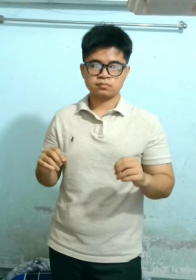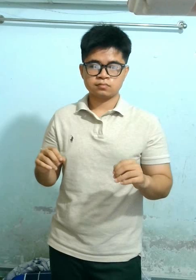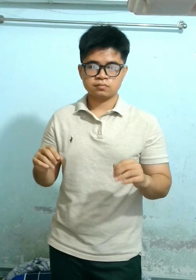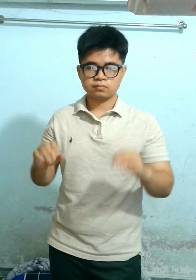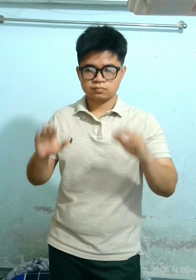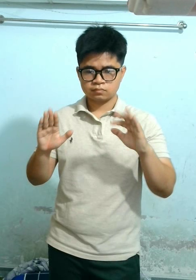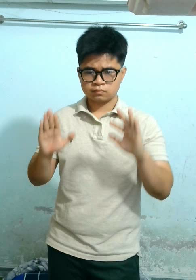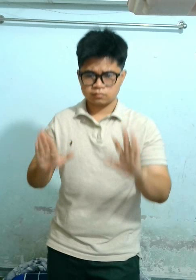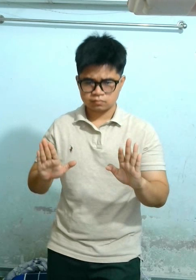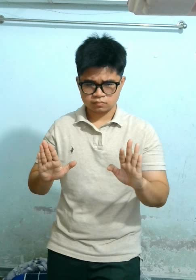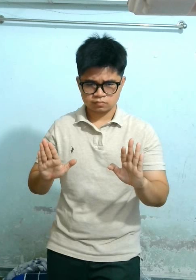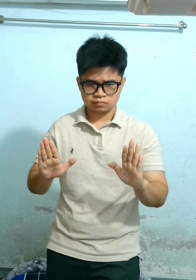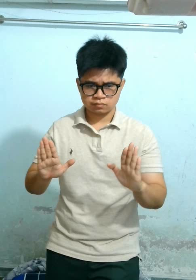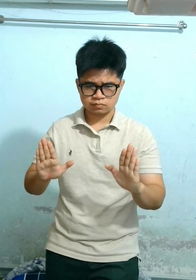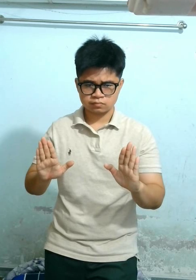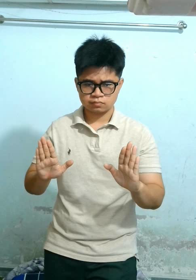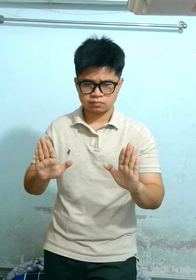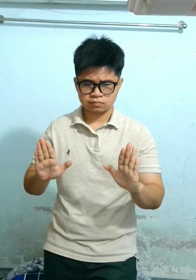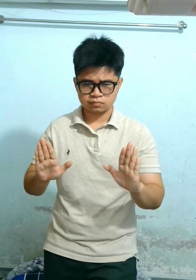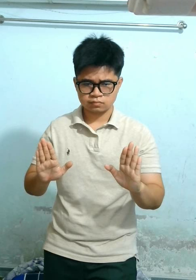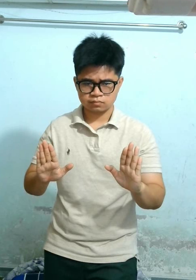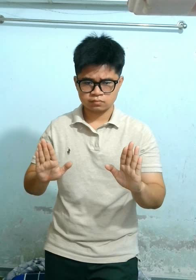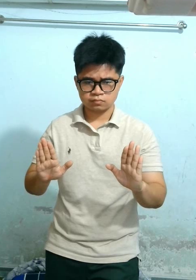dung lai